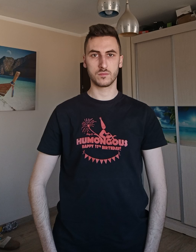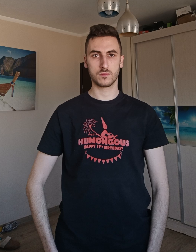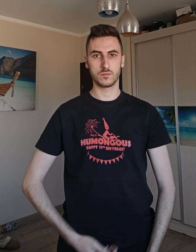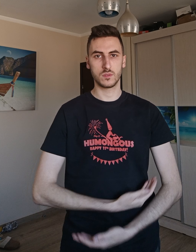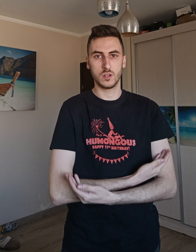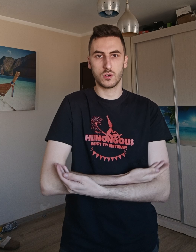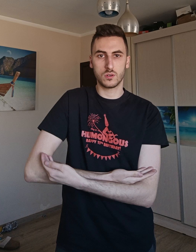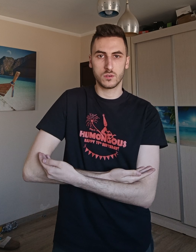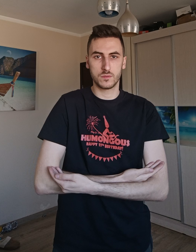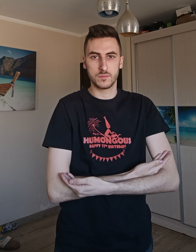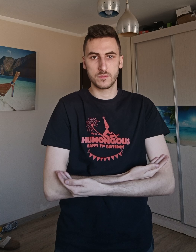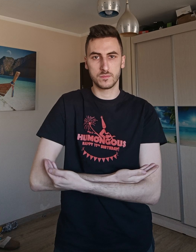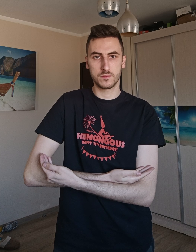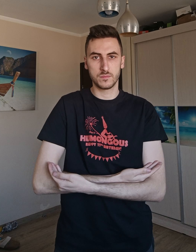תינוק